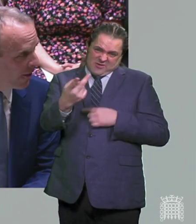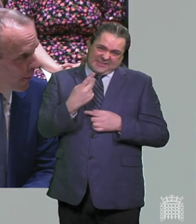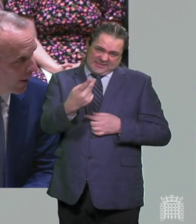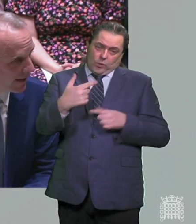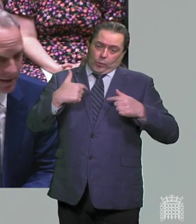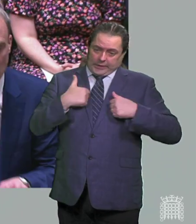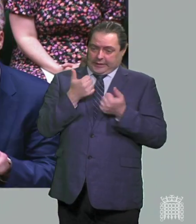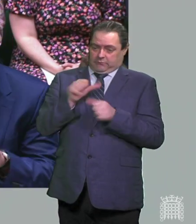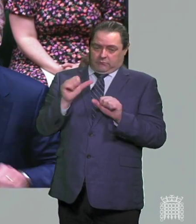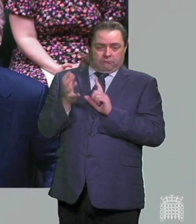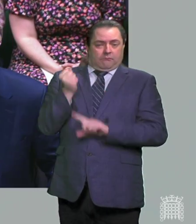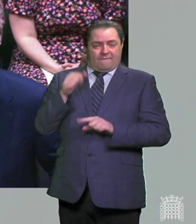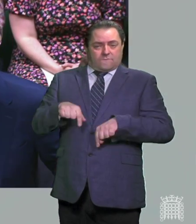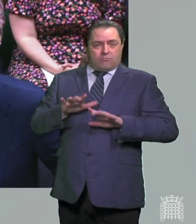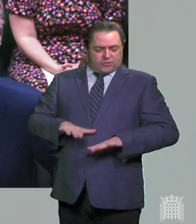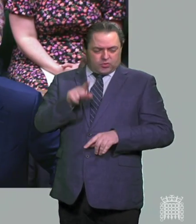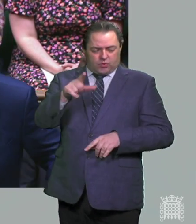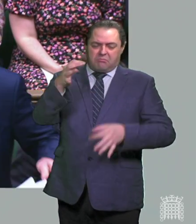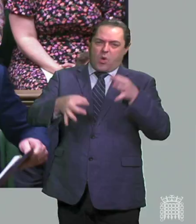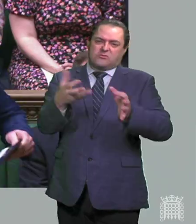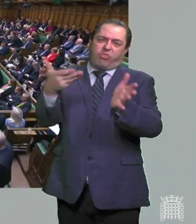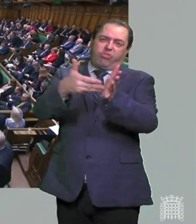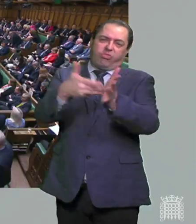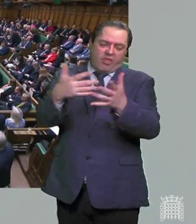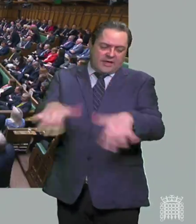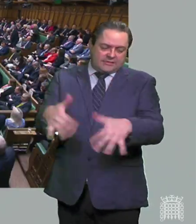We deliver for Britain; she likes to play her political games.